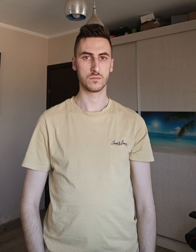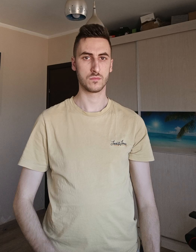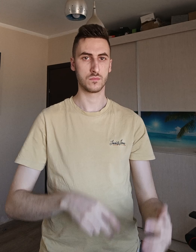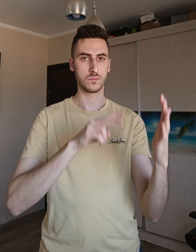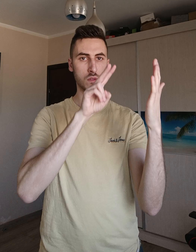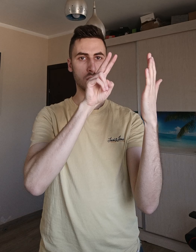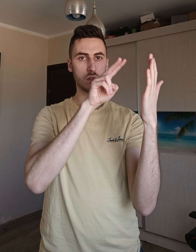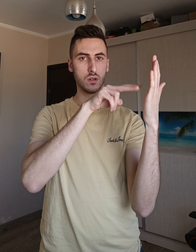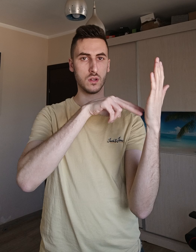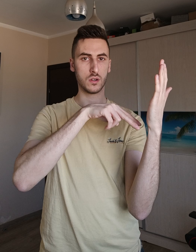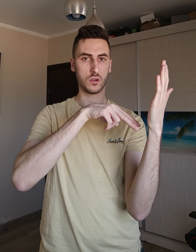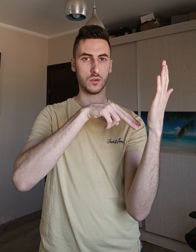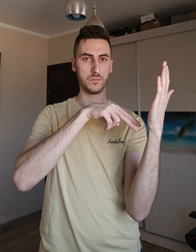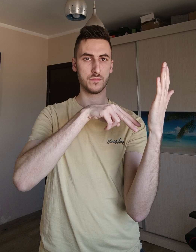לקרוא